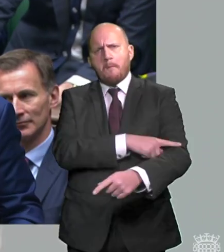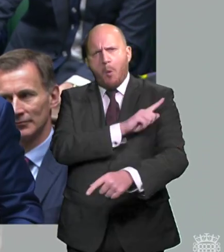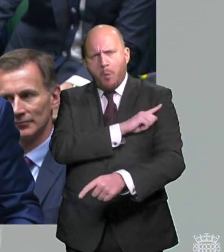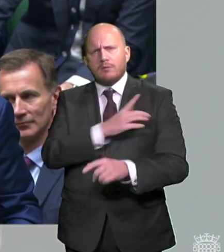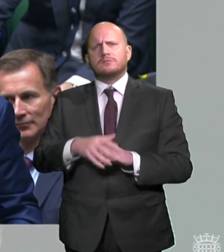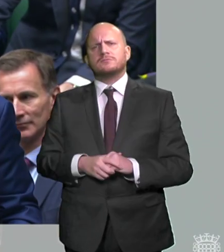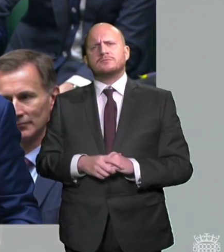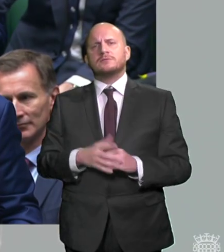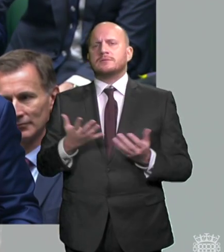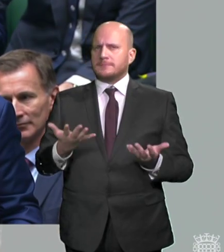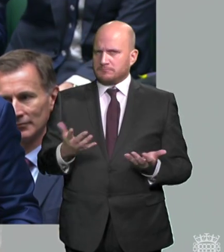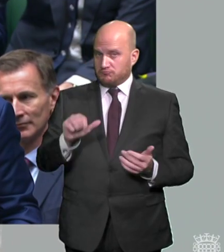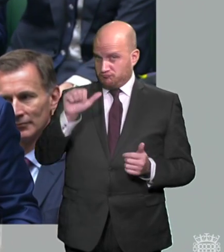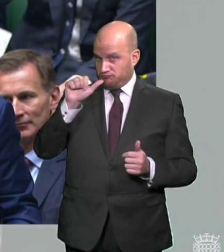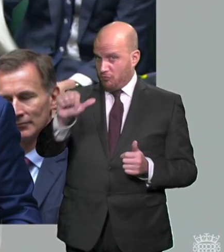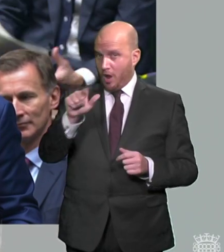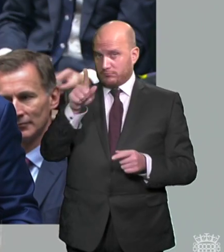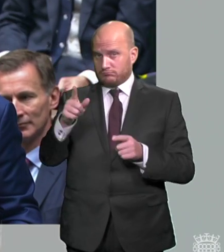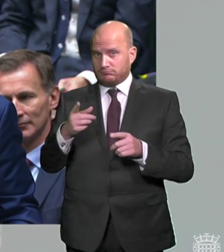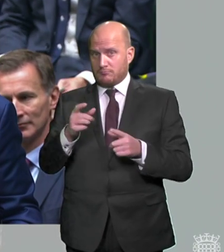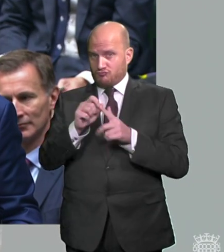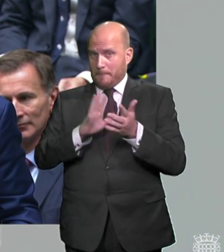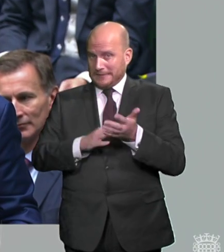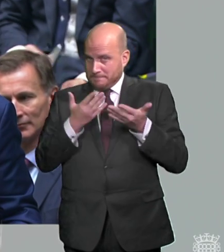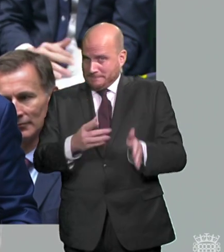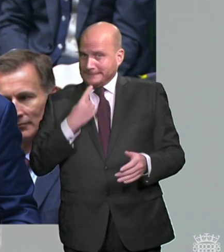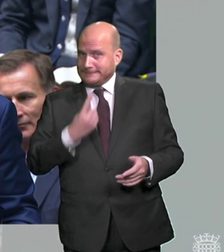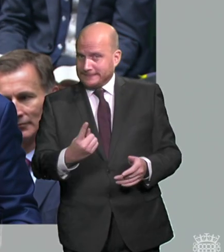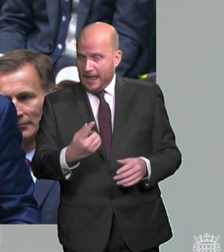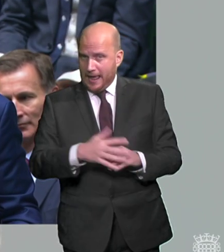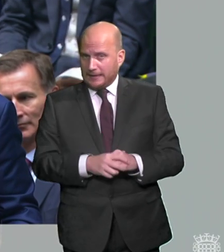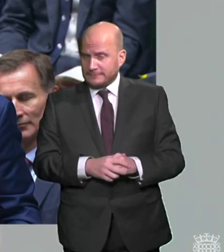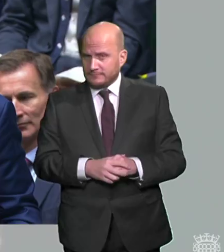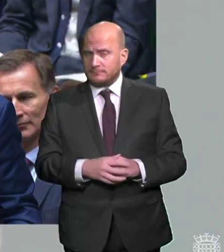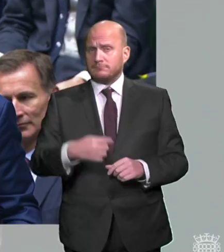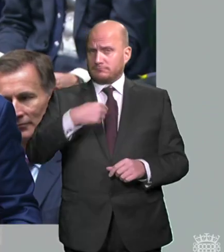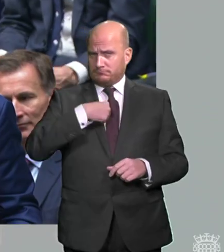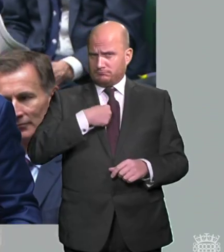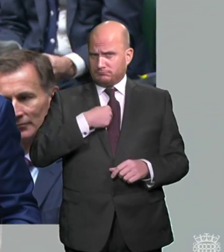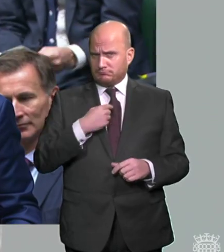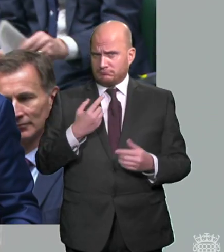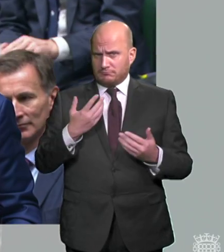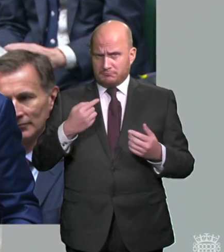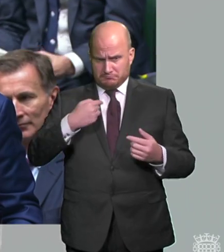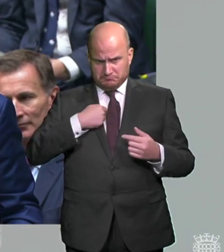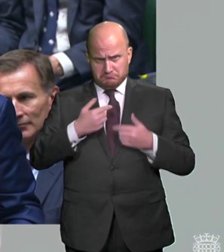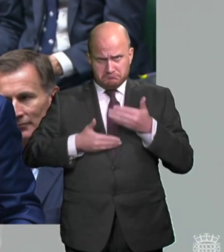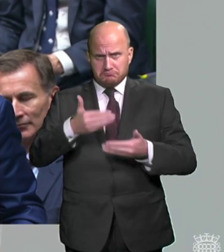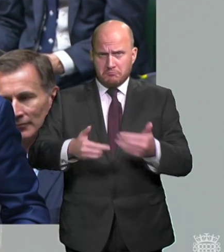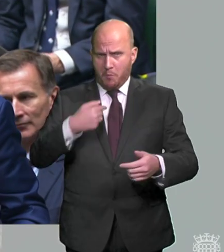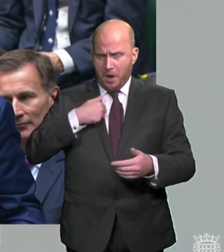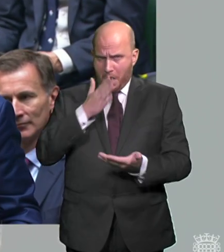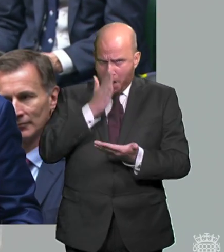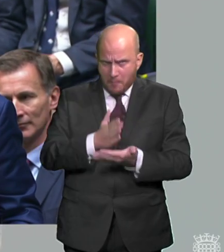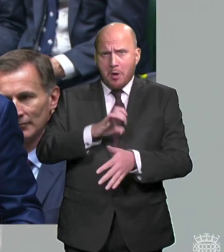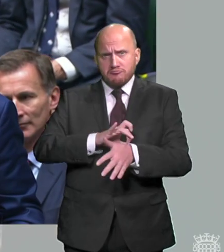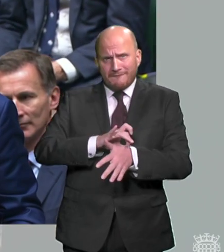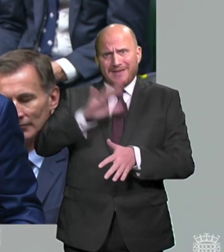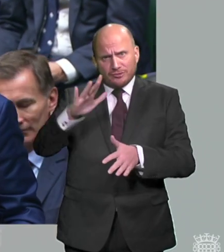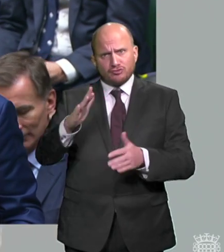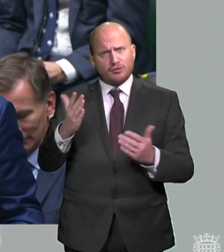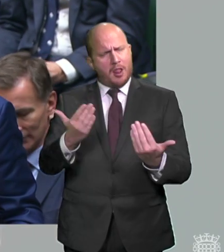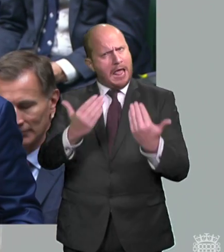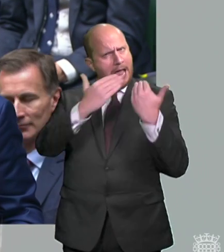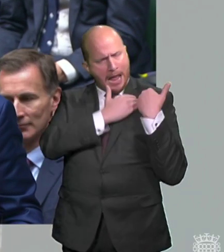He is right to quote what the Prime Minister said, and I take it as an article of personal faith that we behave with absolute integrity and accountability.